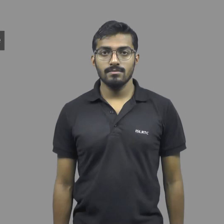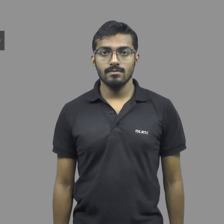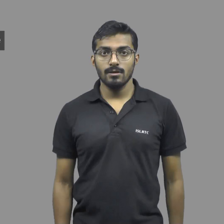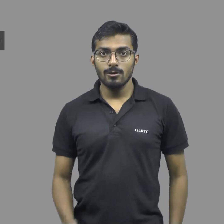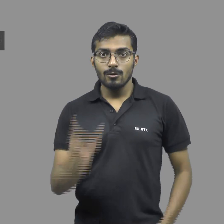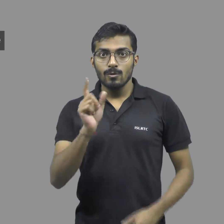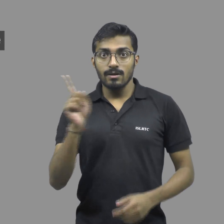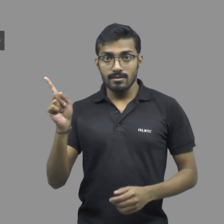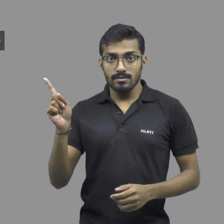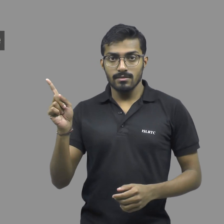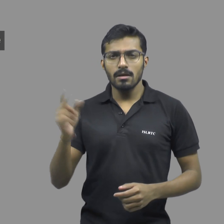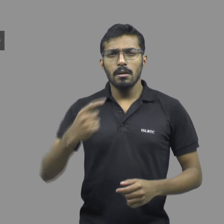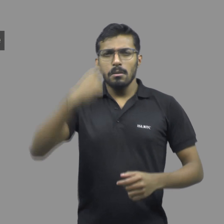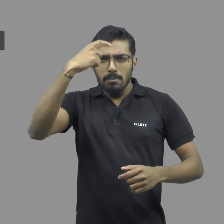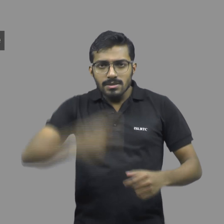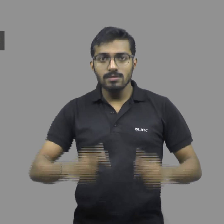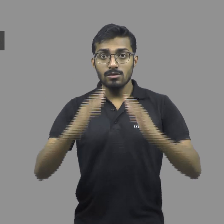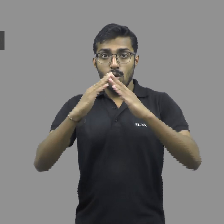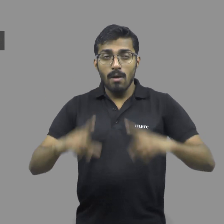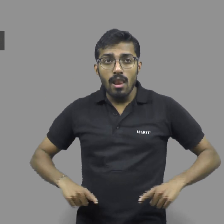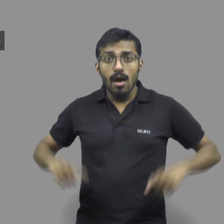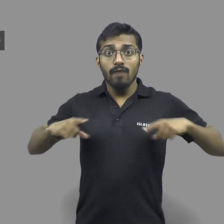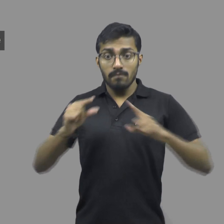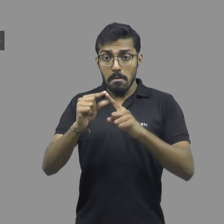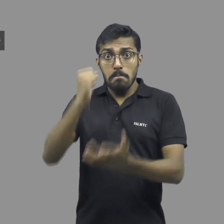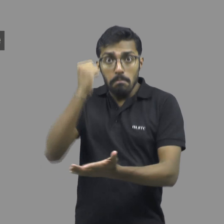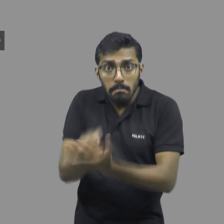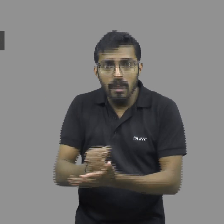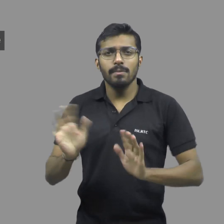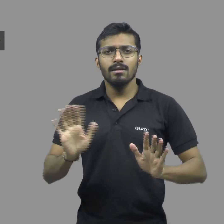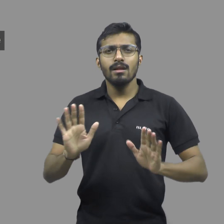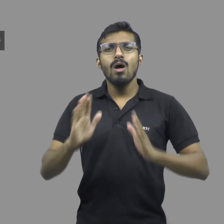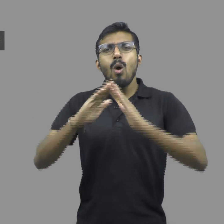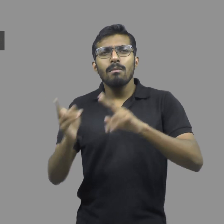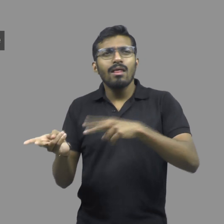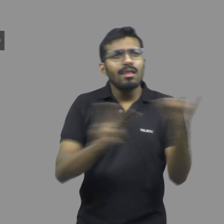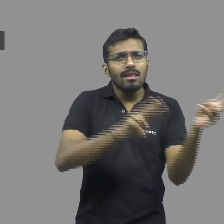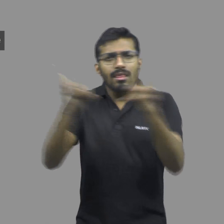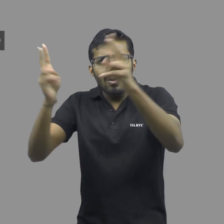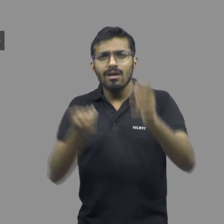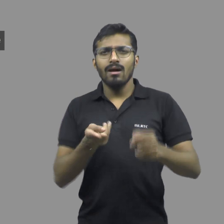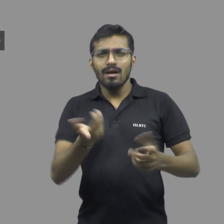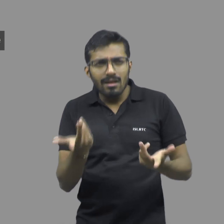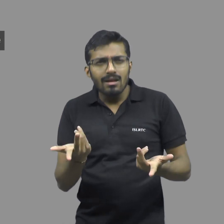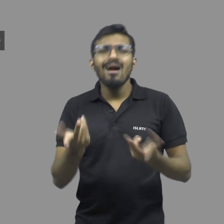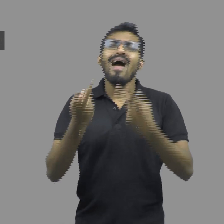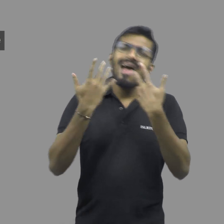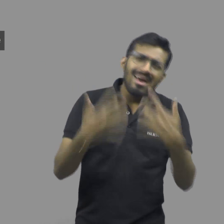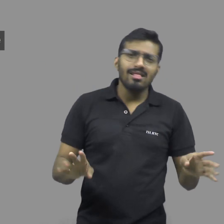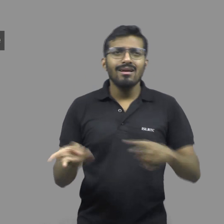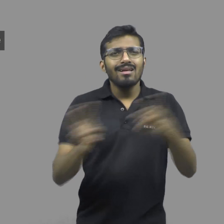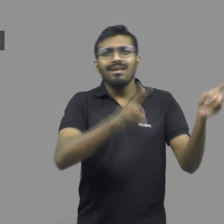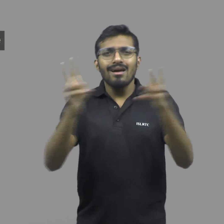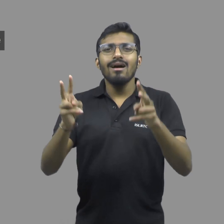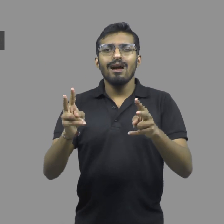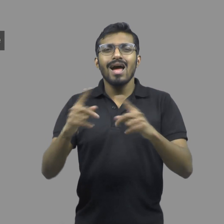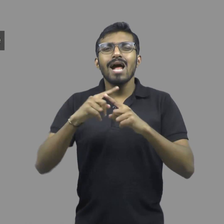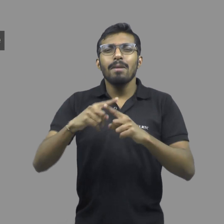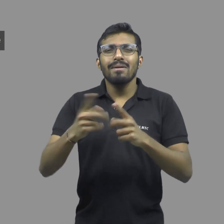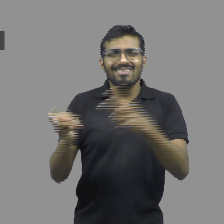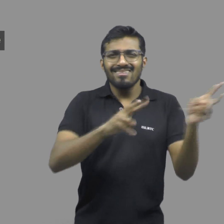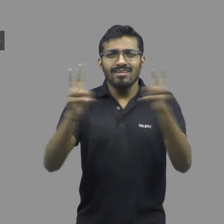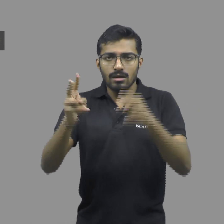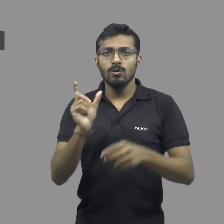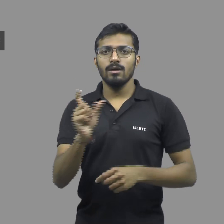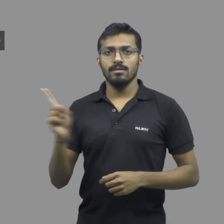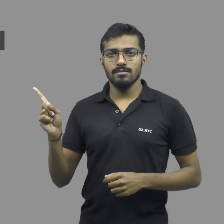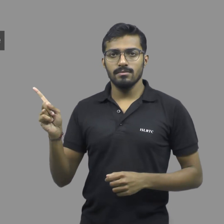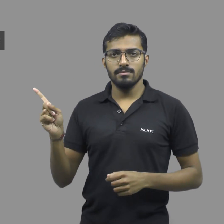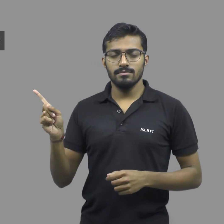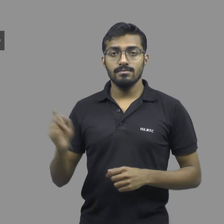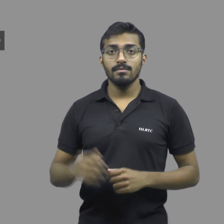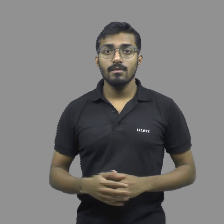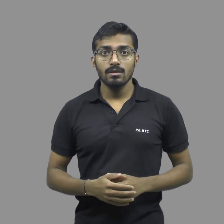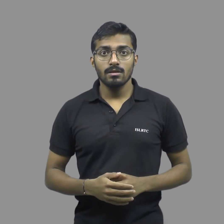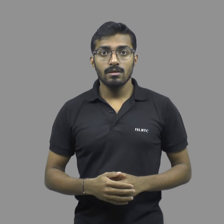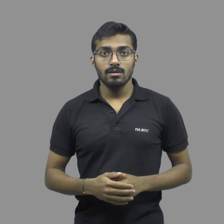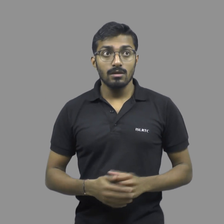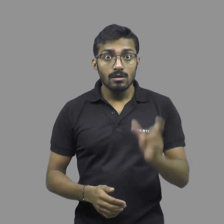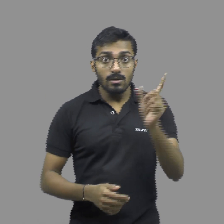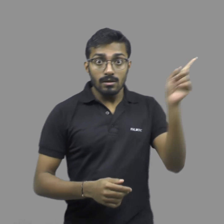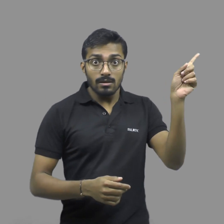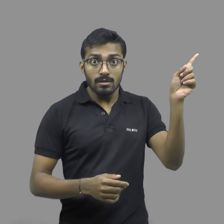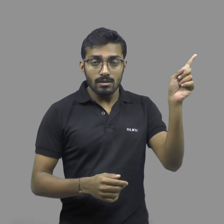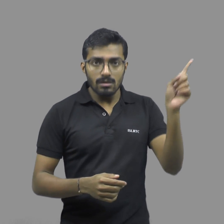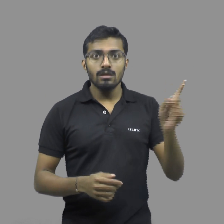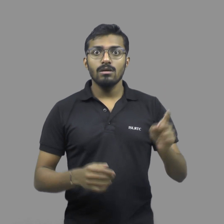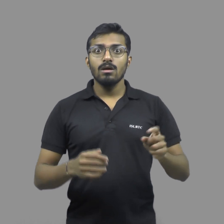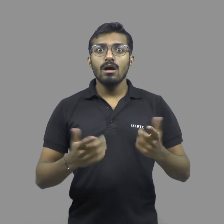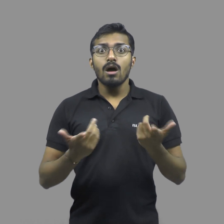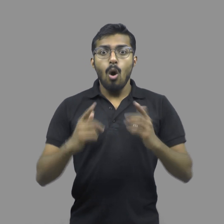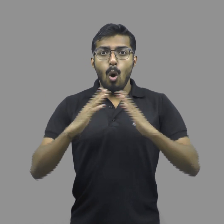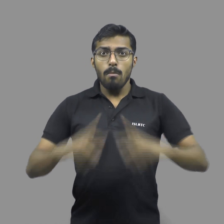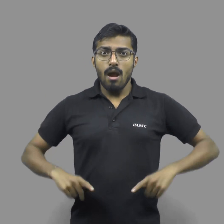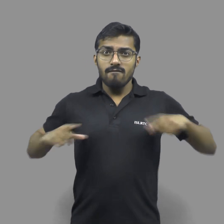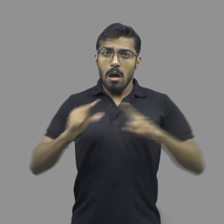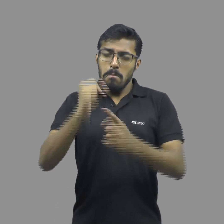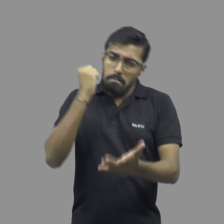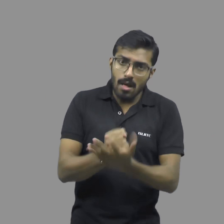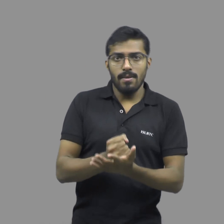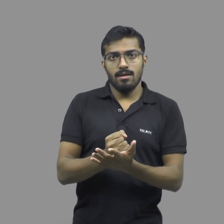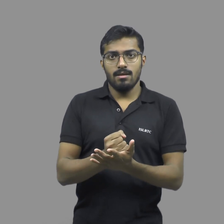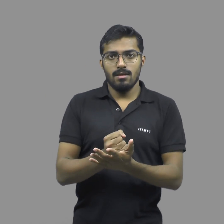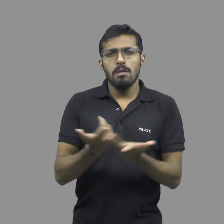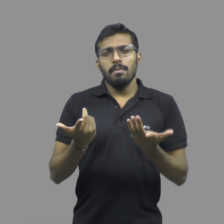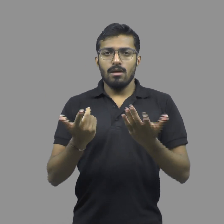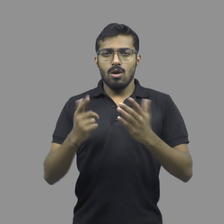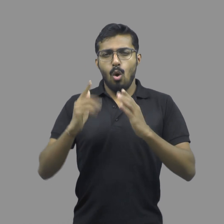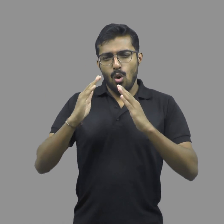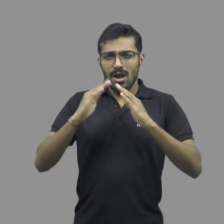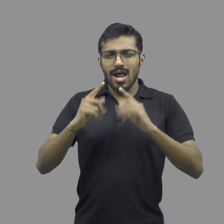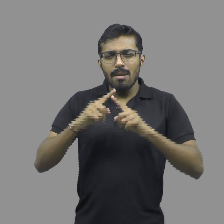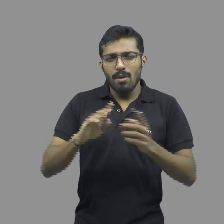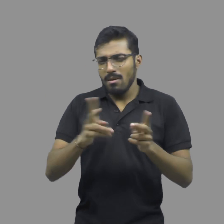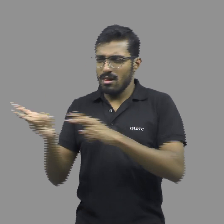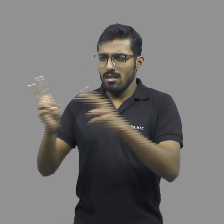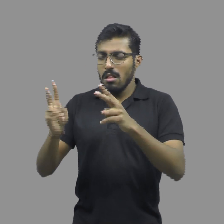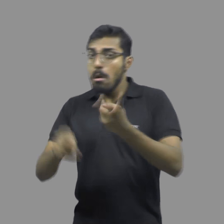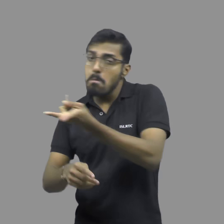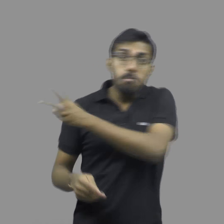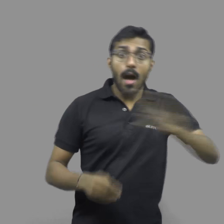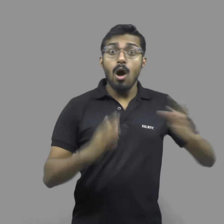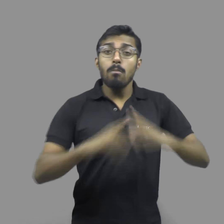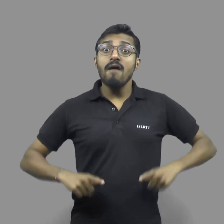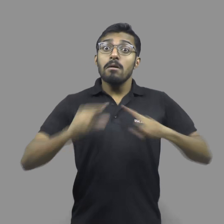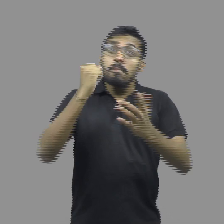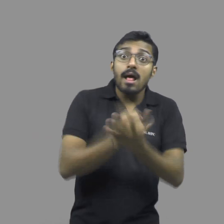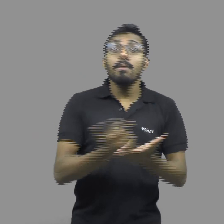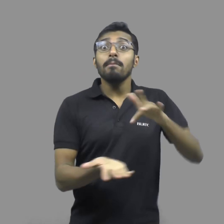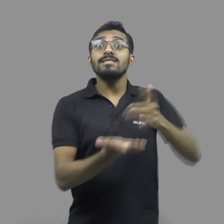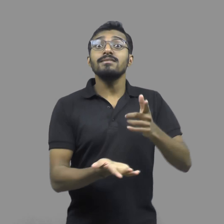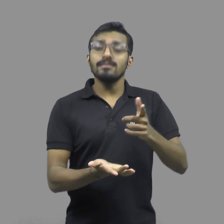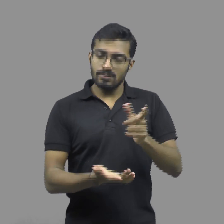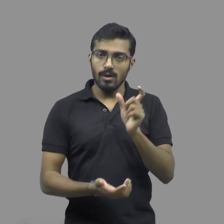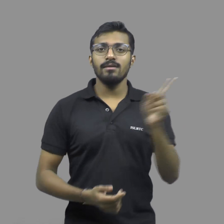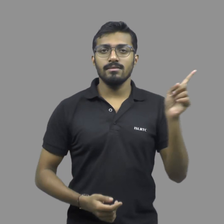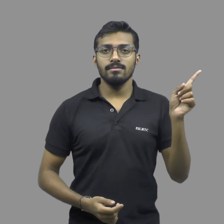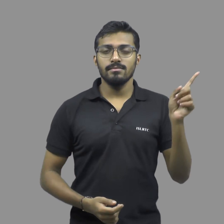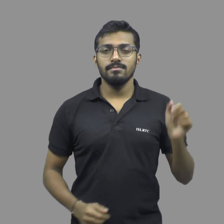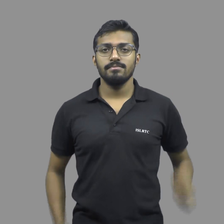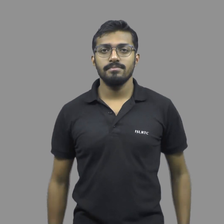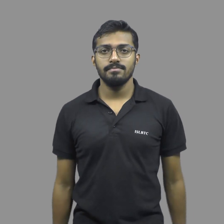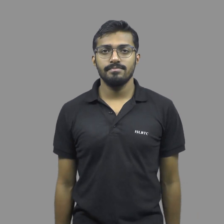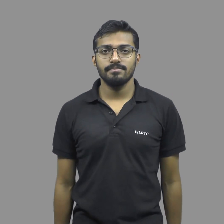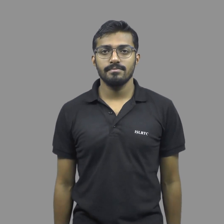Residence Domicile